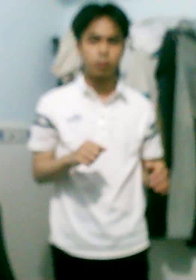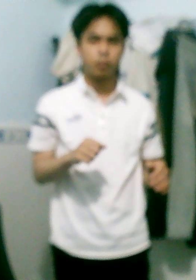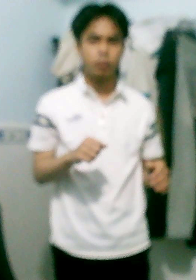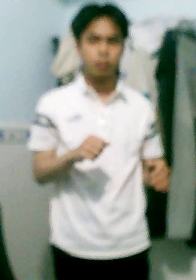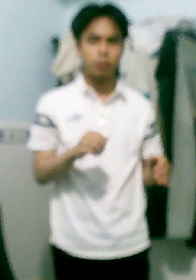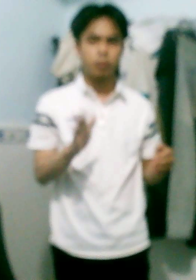gioi thieu